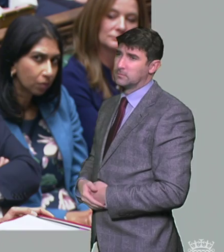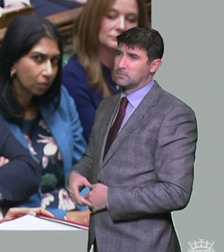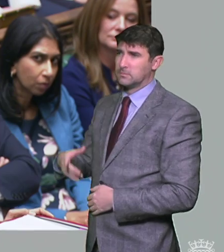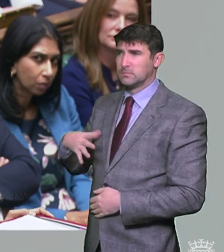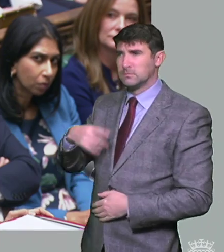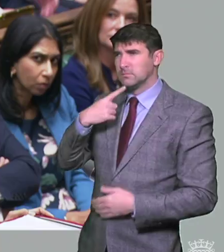I thank the right honourable Gentleman for his kind remarks.